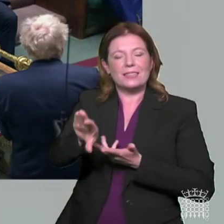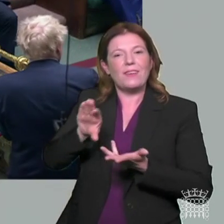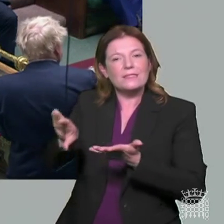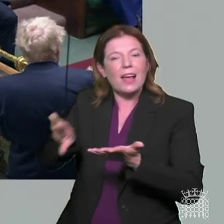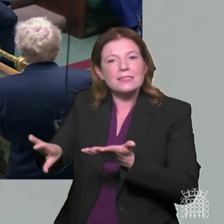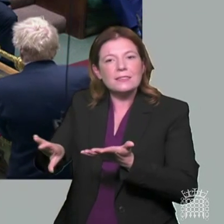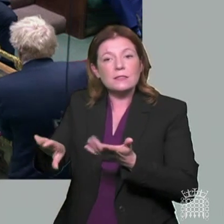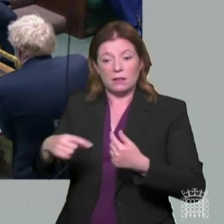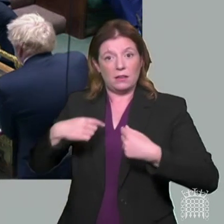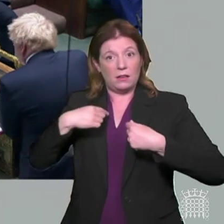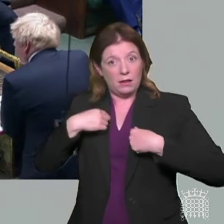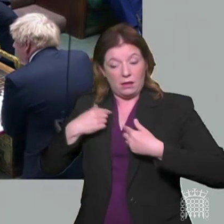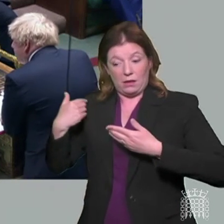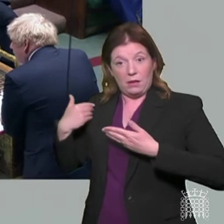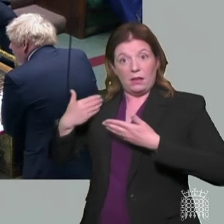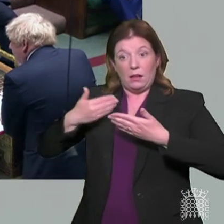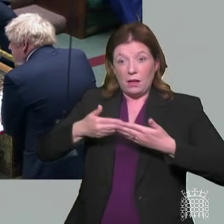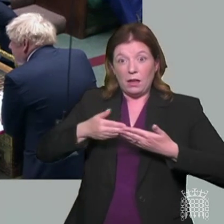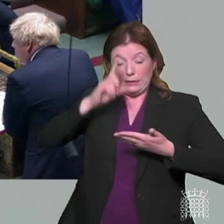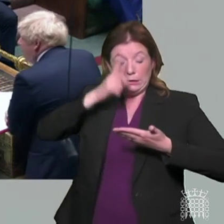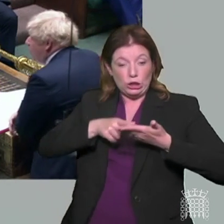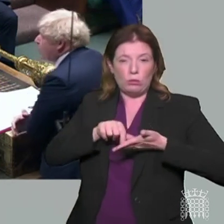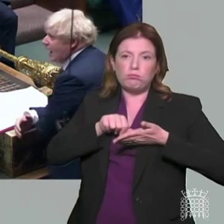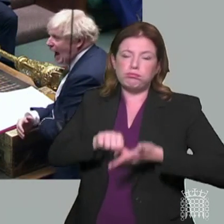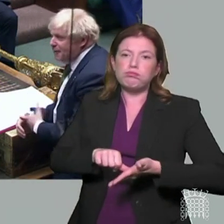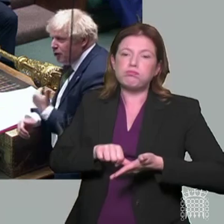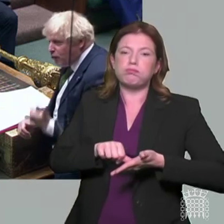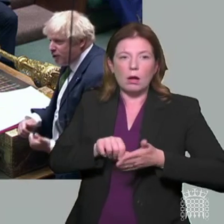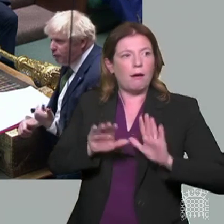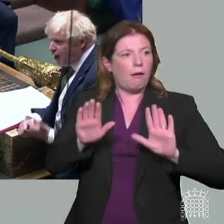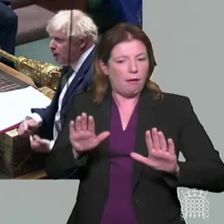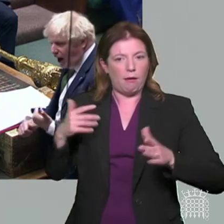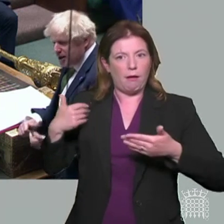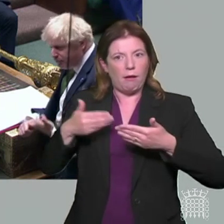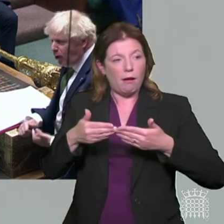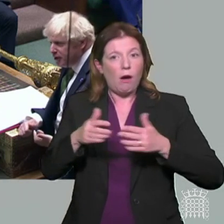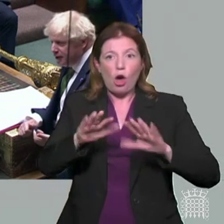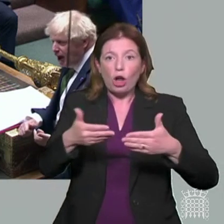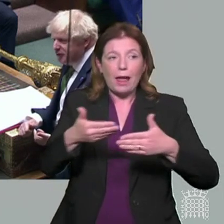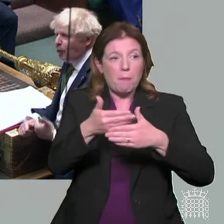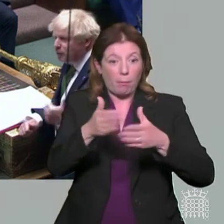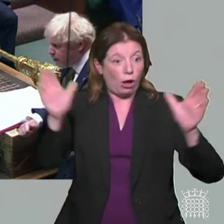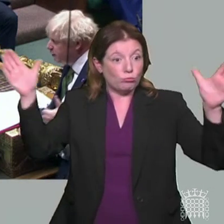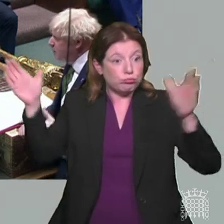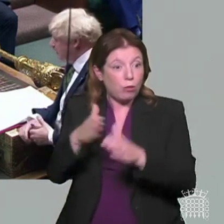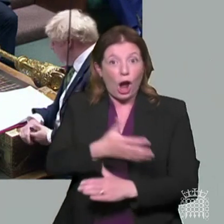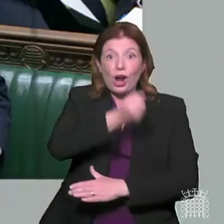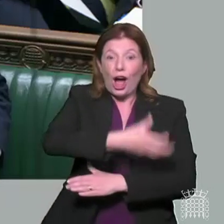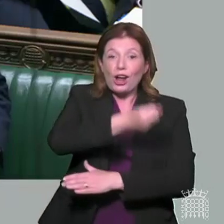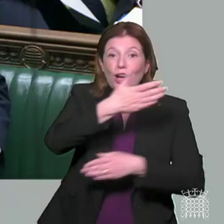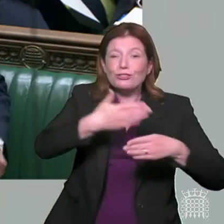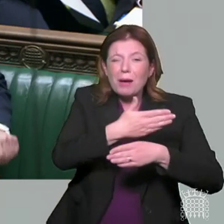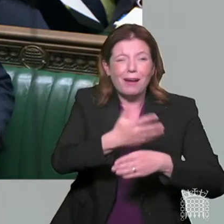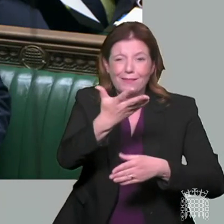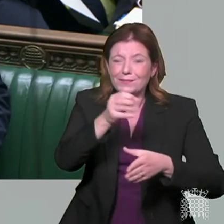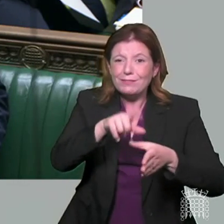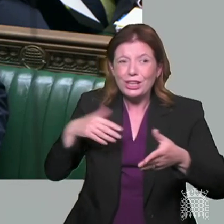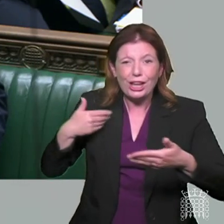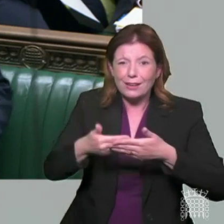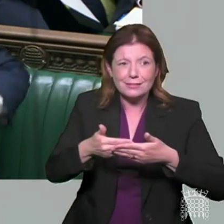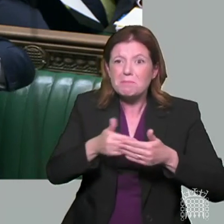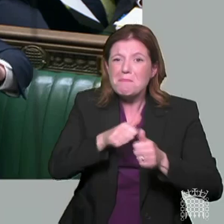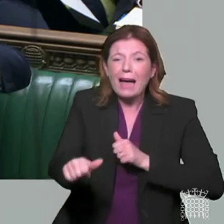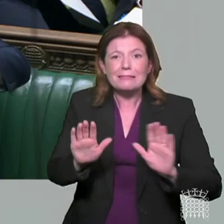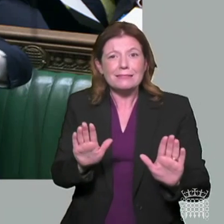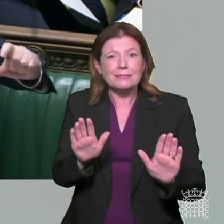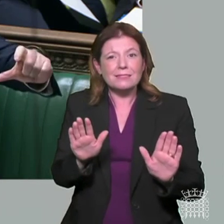It is because we took the tough decisions that I have mentioned that we have record low unemployment —or a record low for the last 50 years.